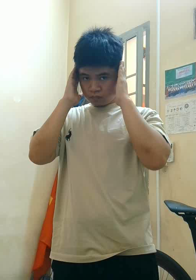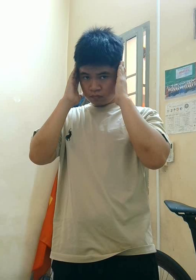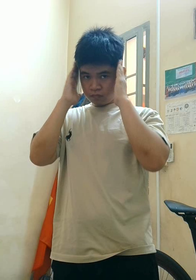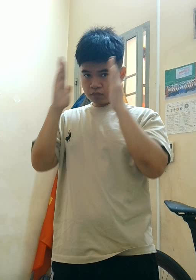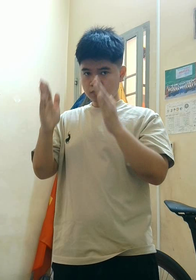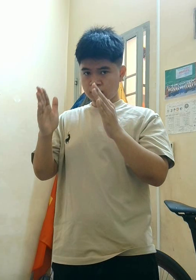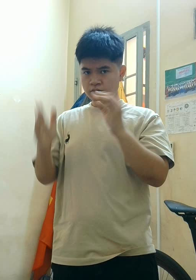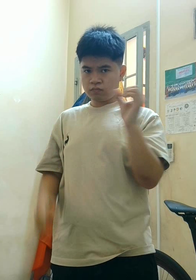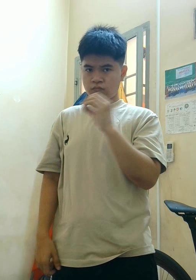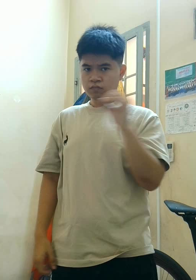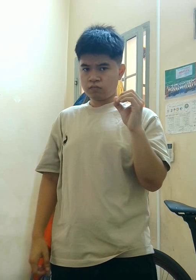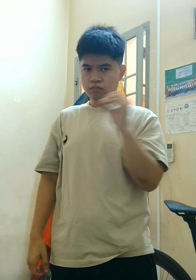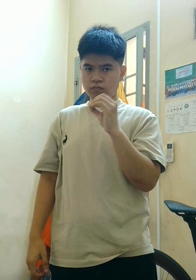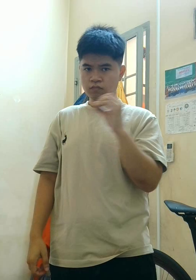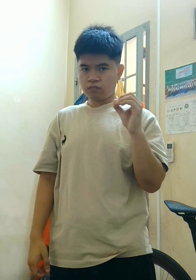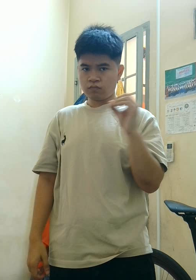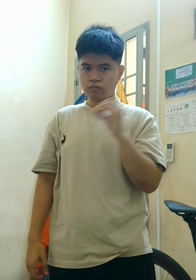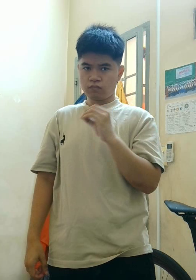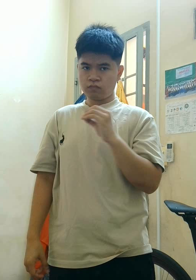khong quan tam